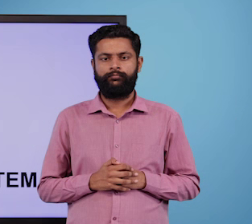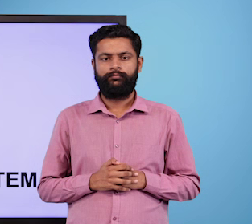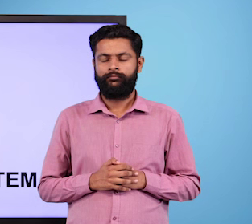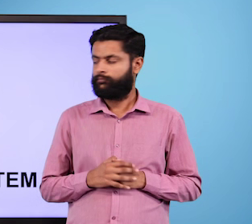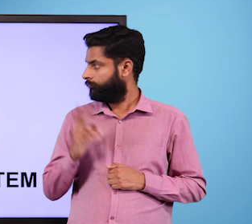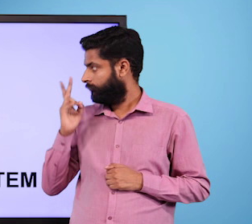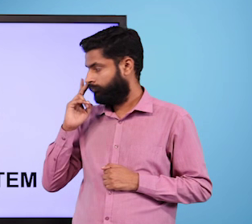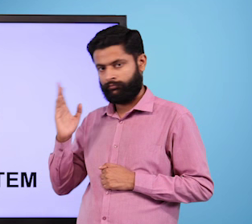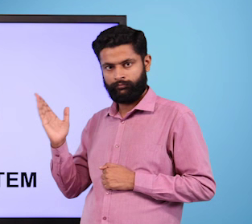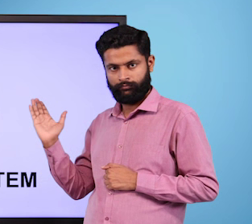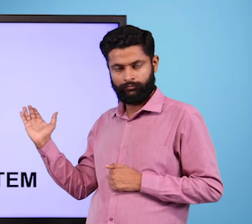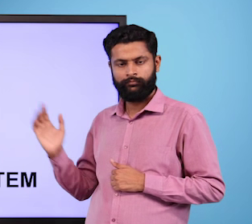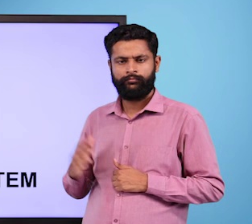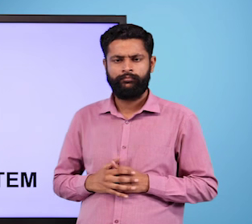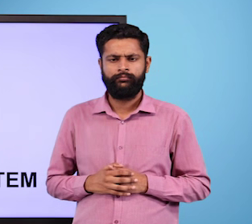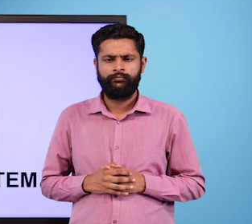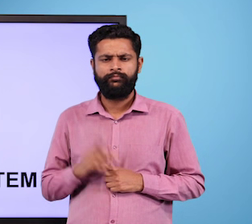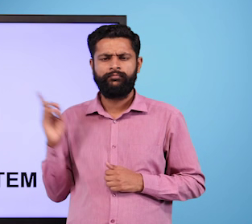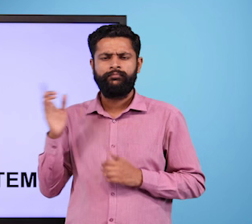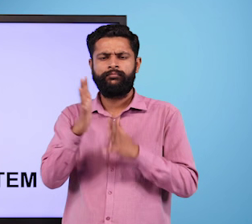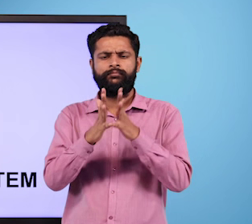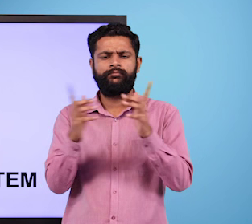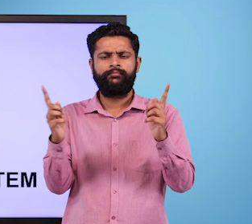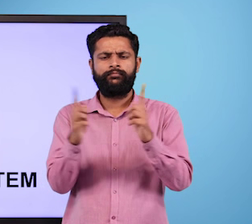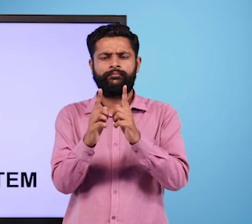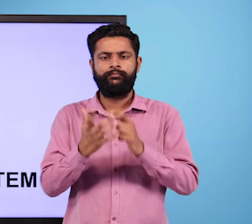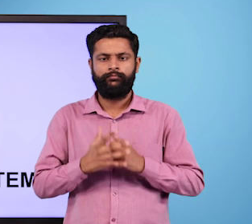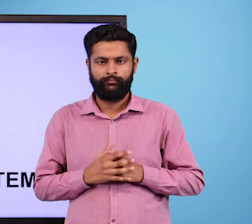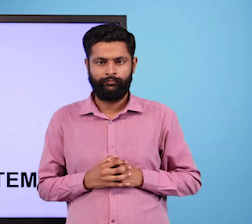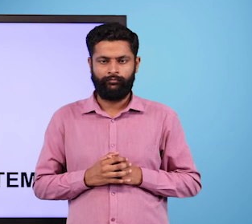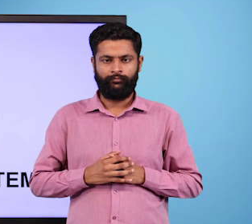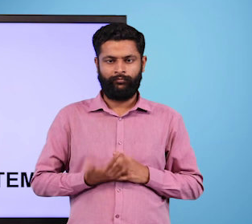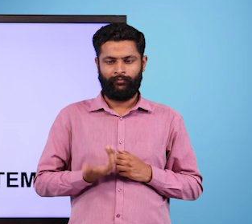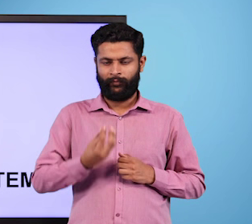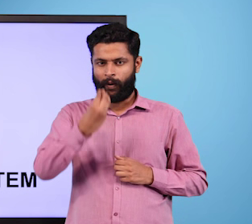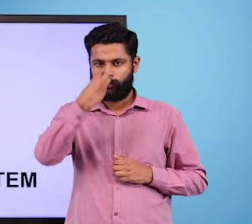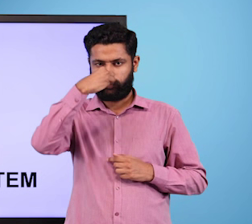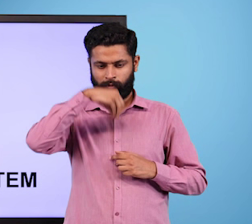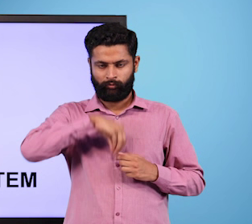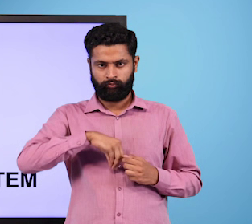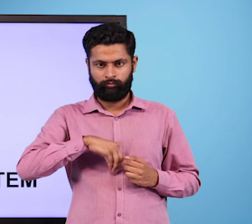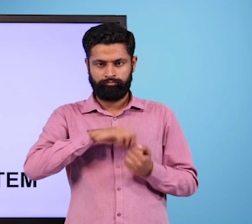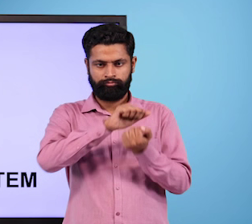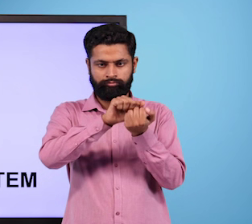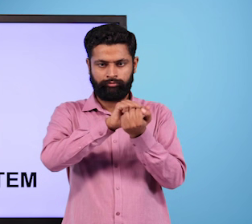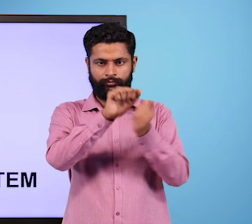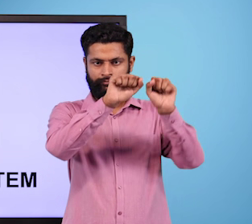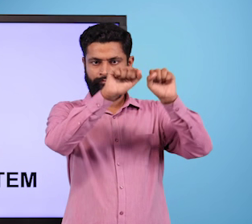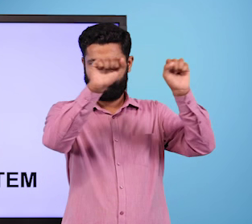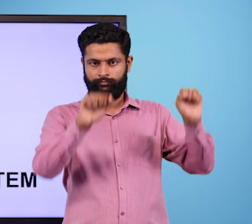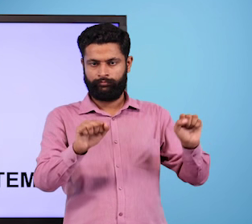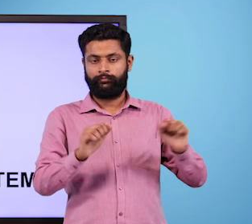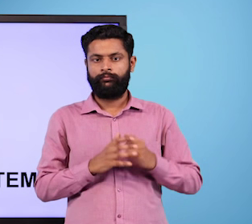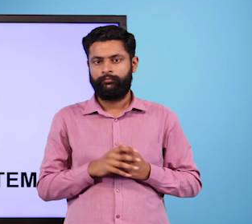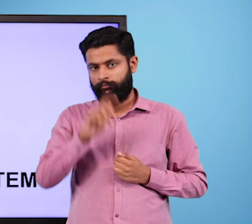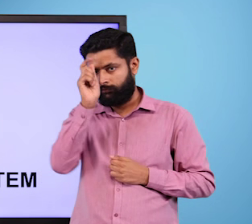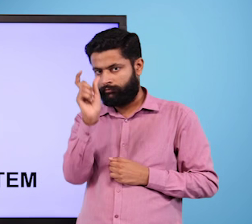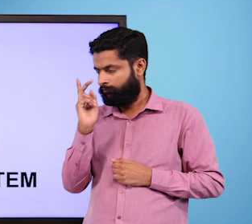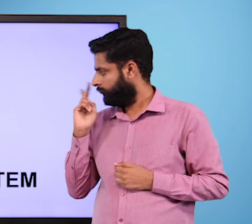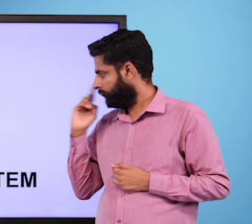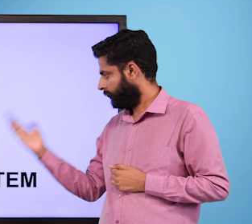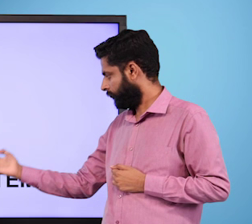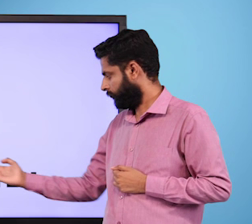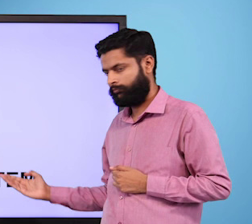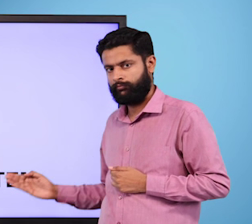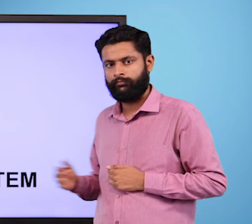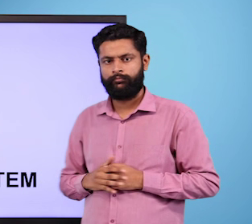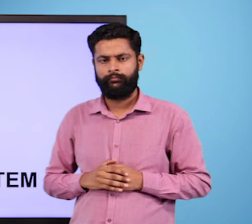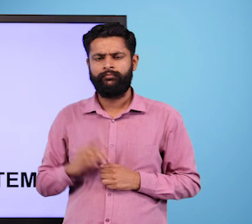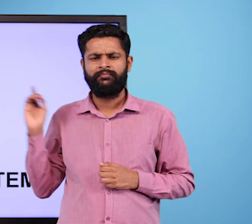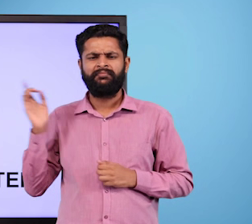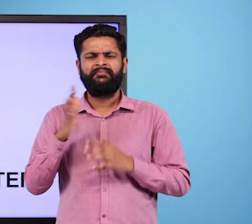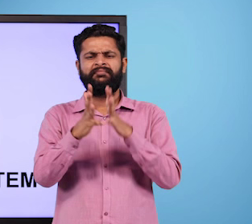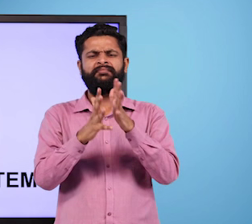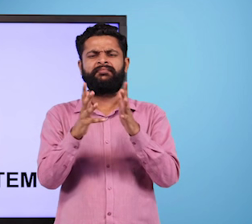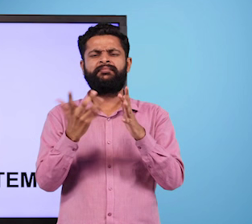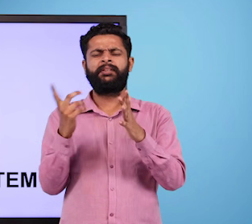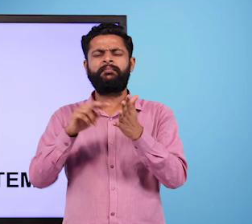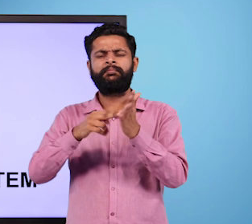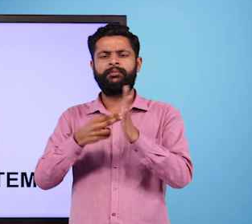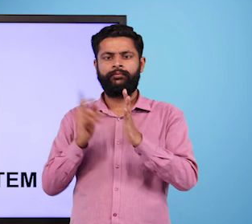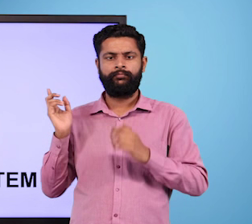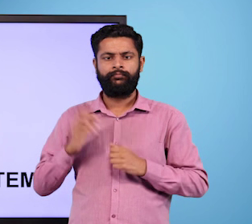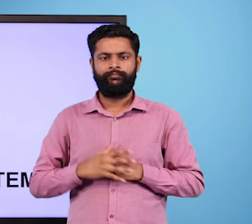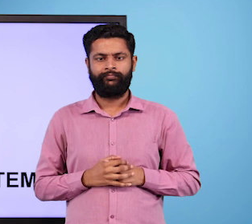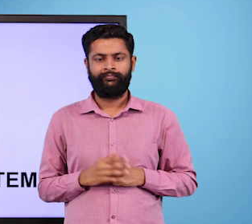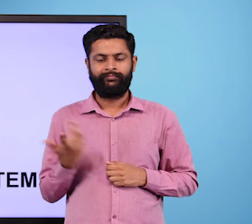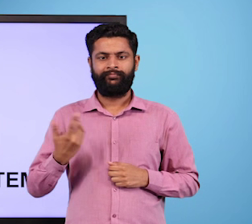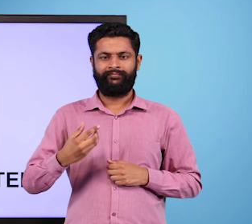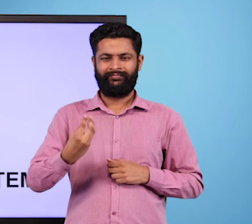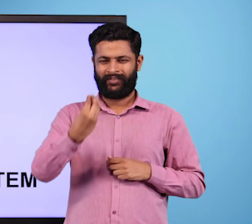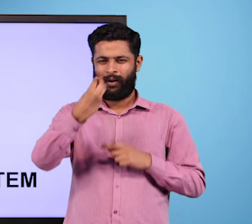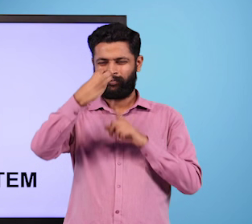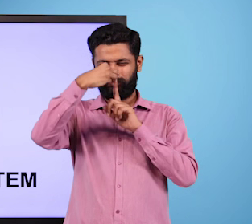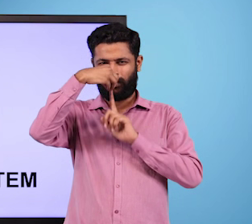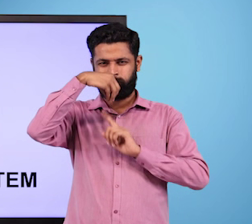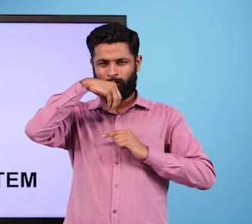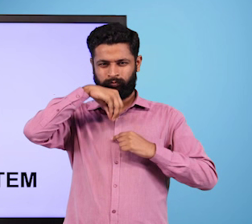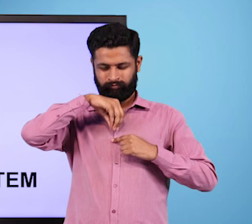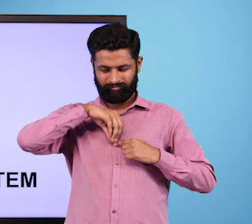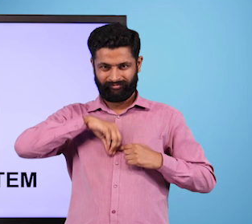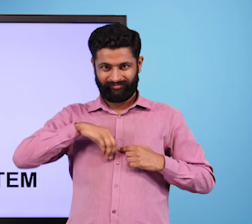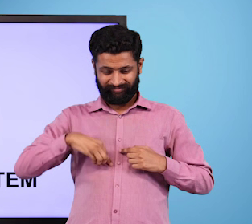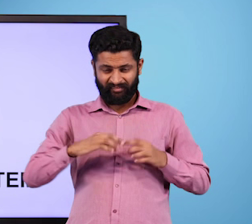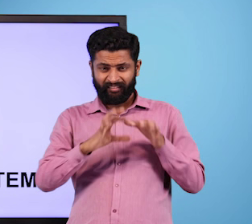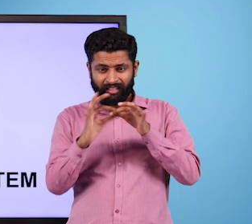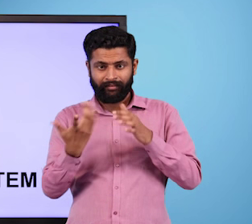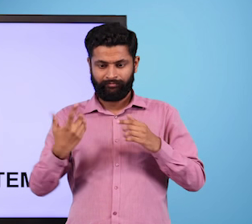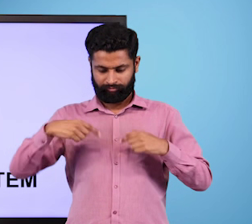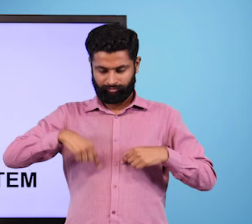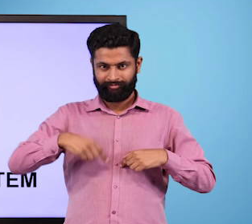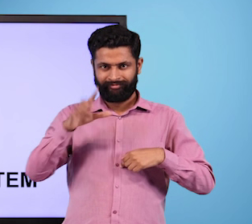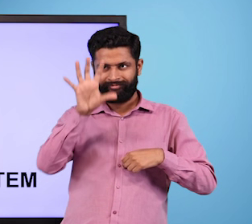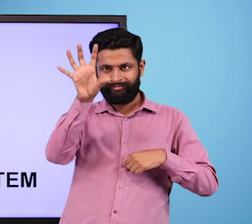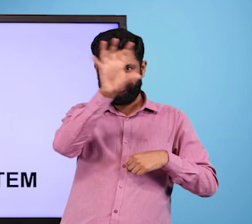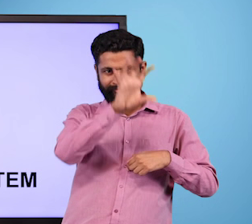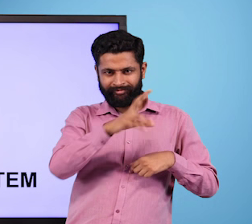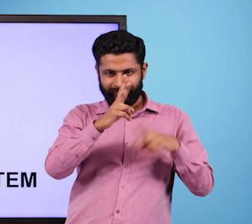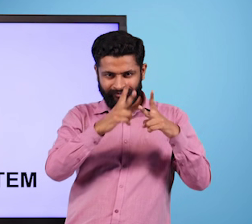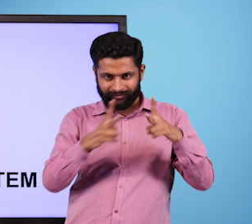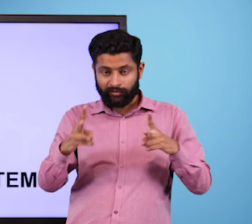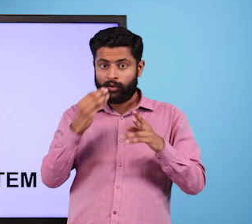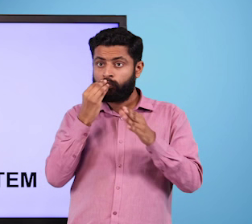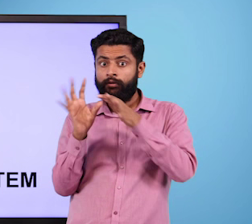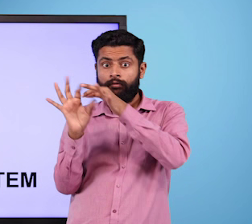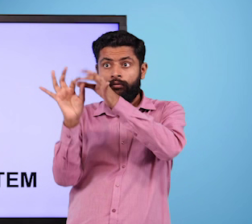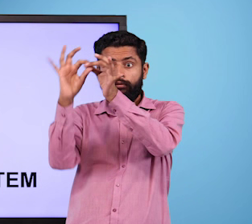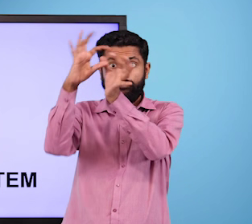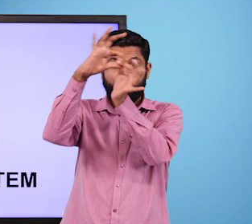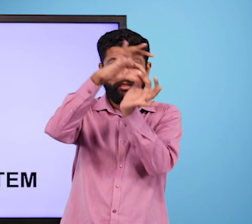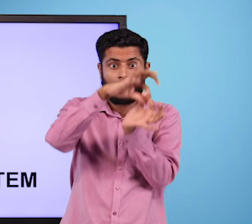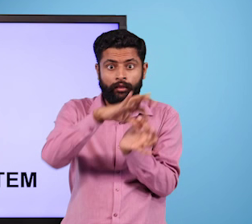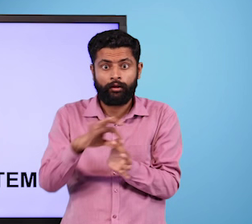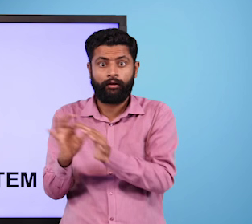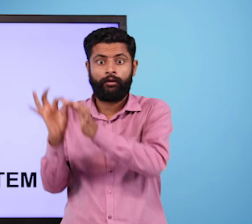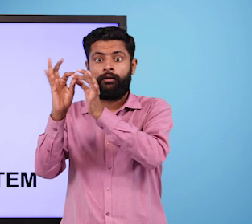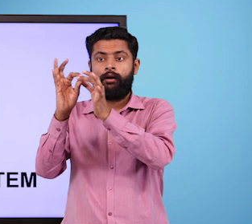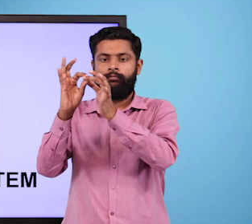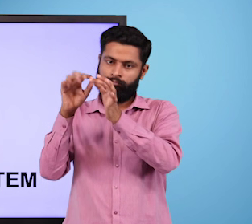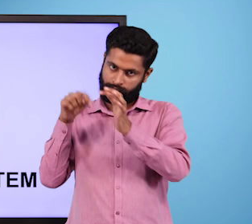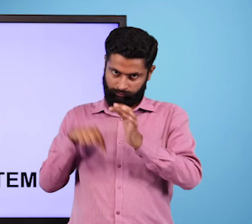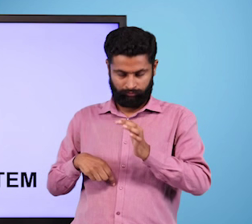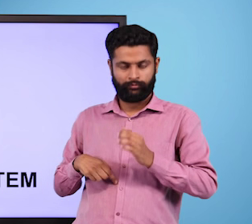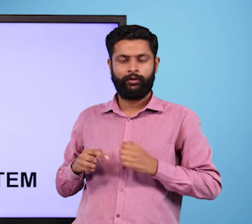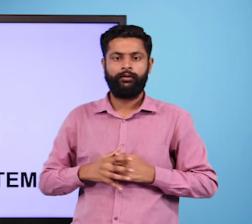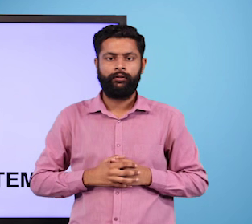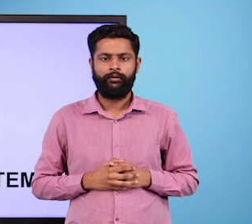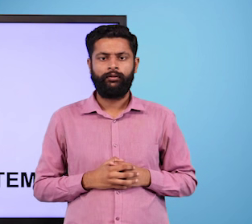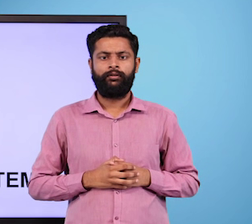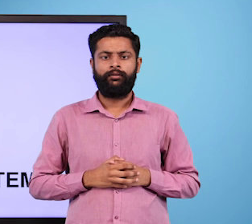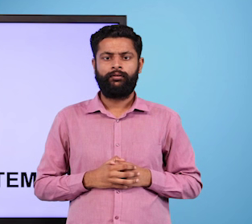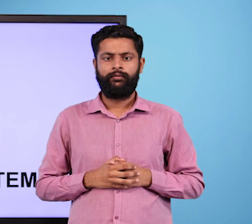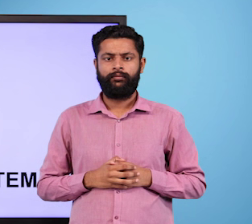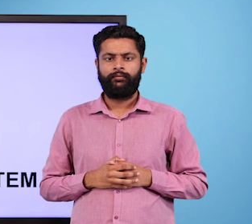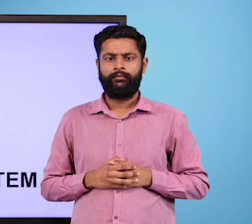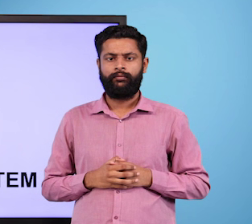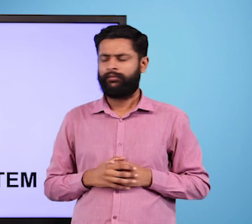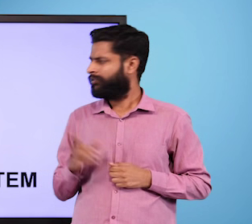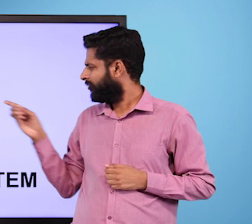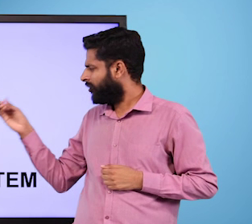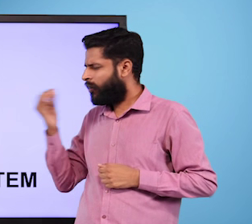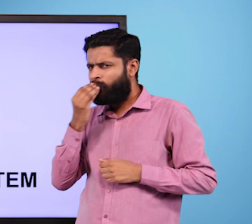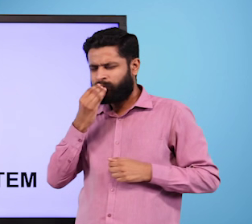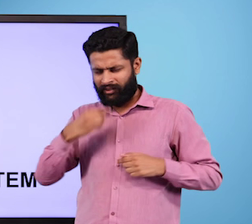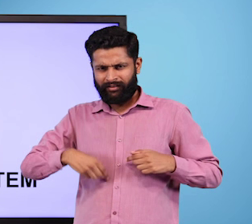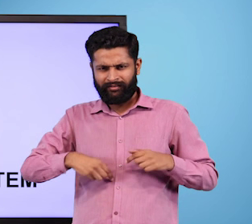Digestive System This is the sign for digestive system. The digestive tract and the associated glands together constitute the digestive system.